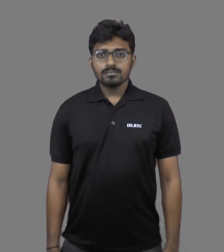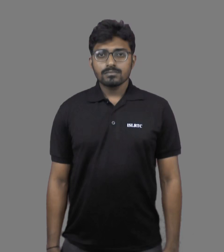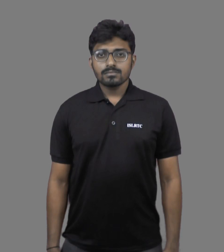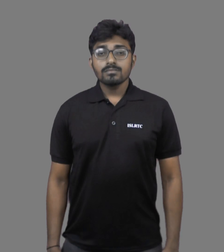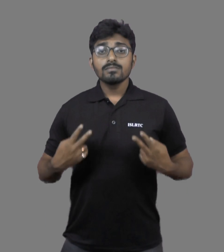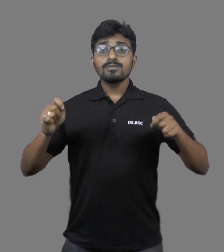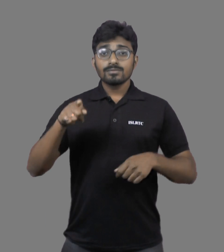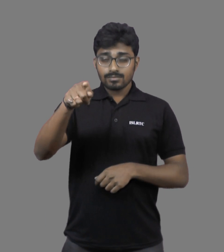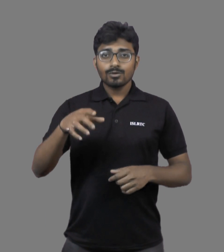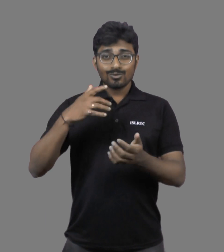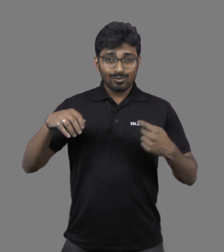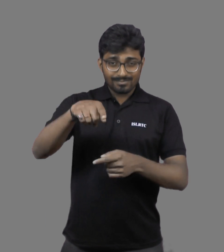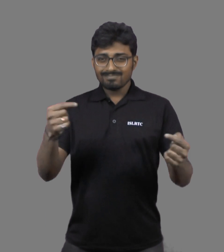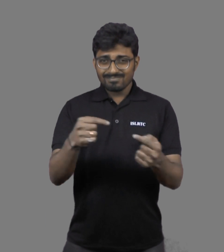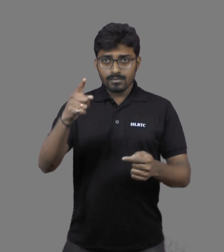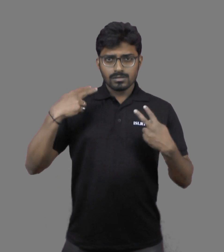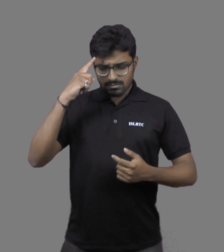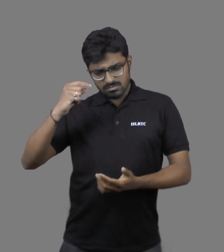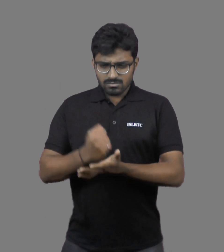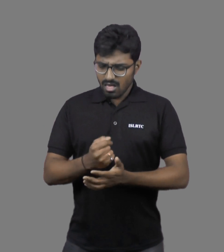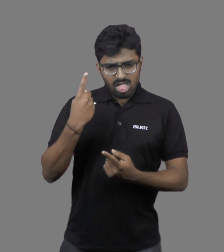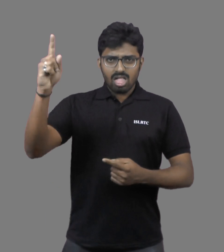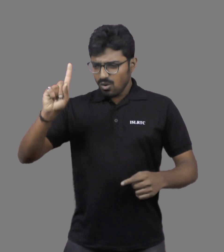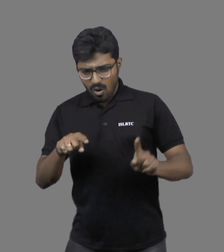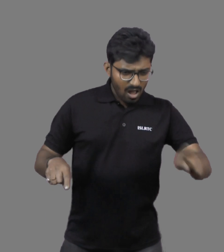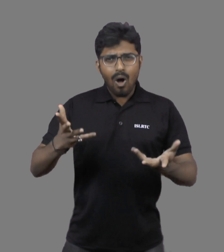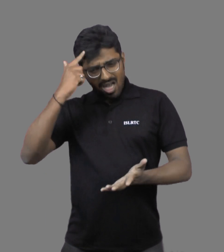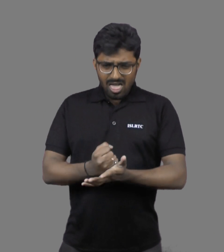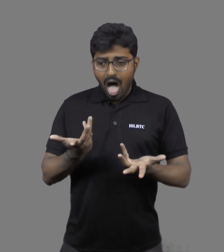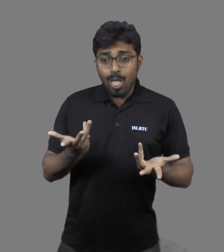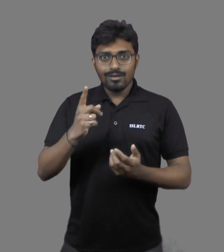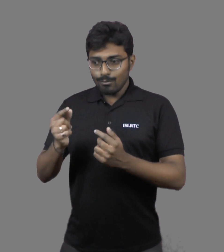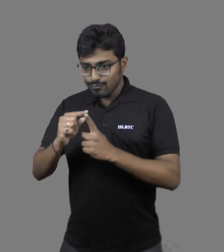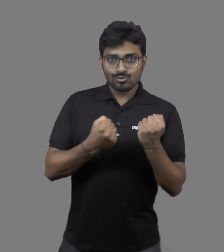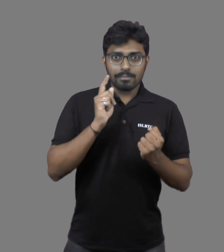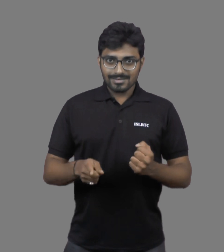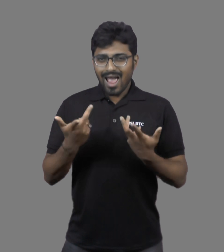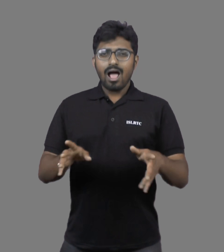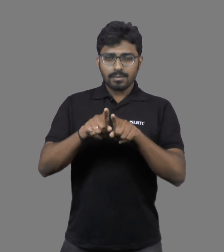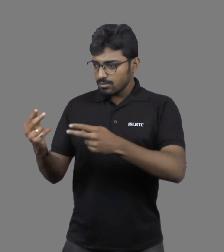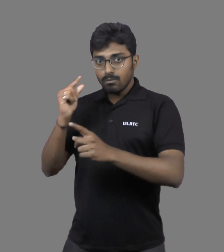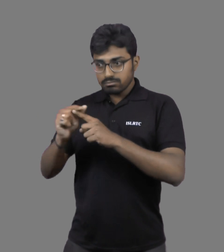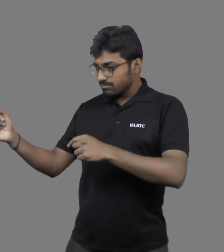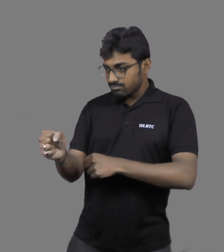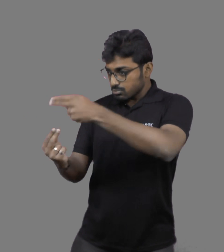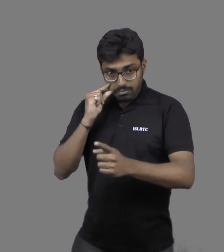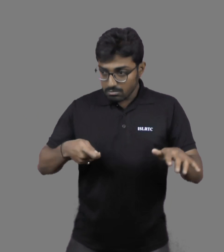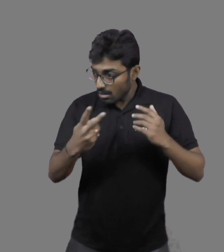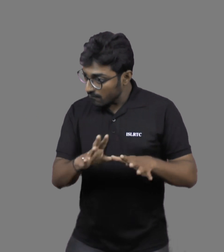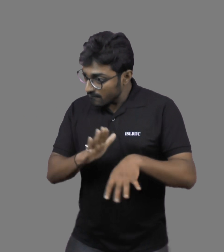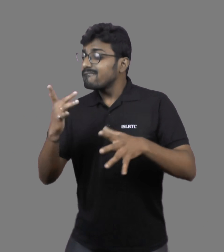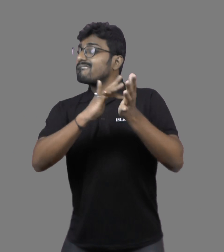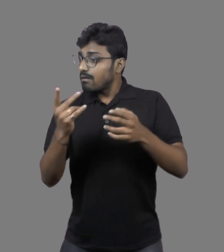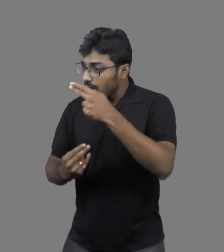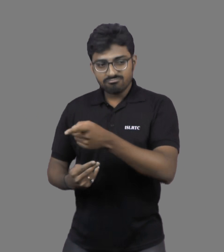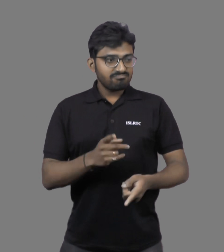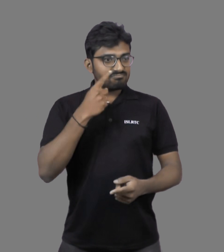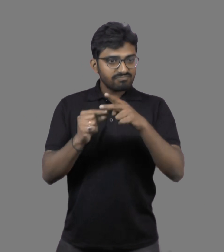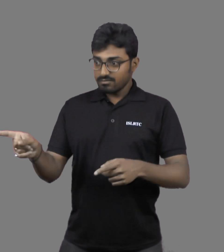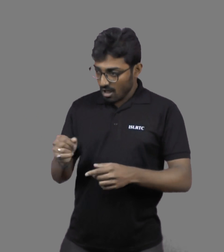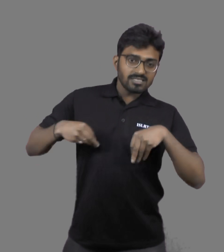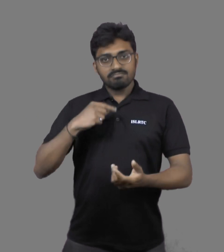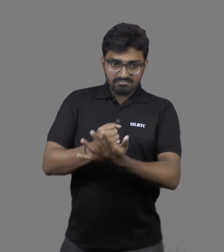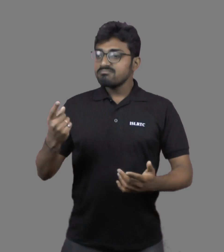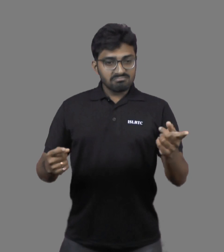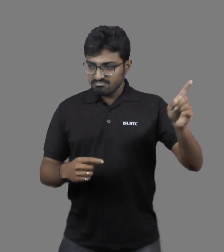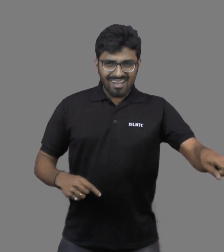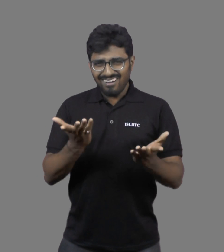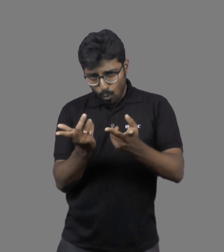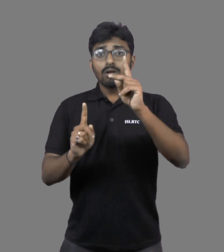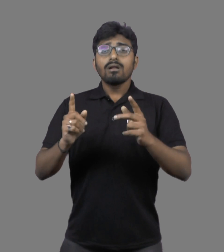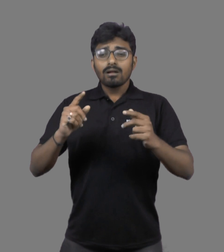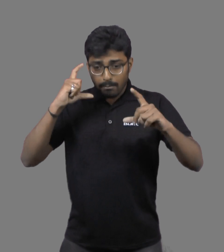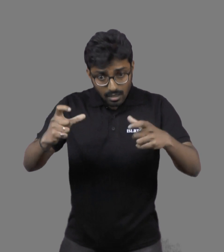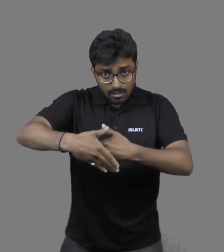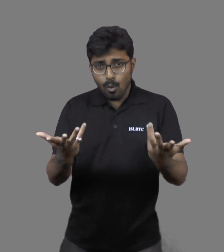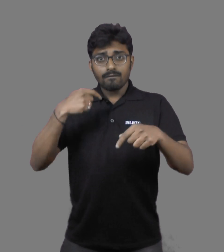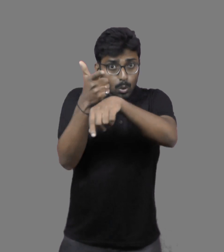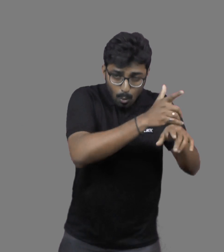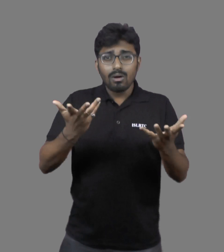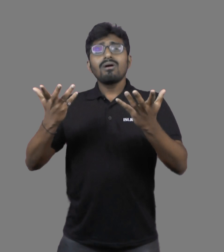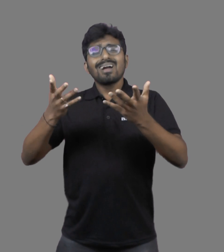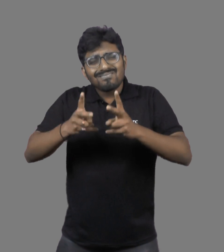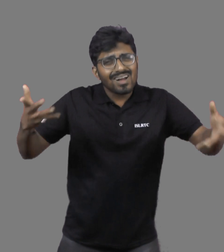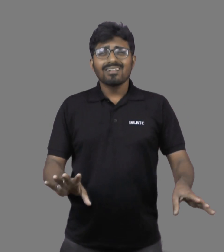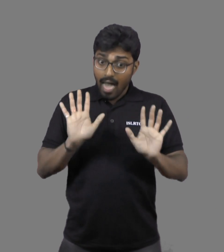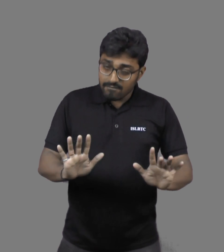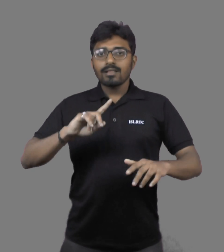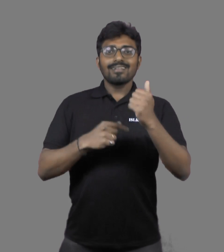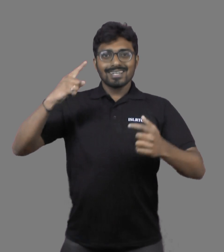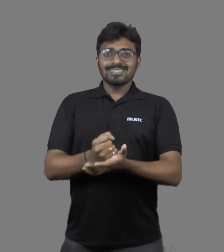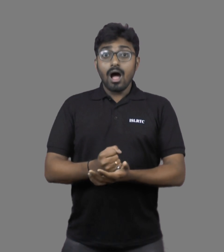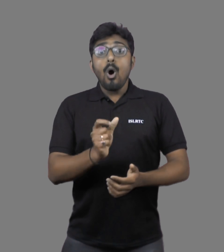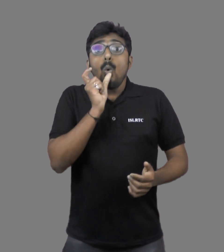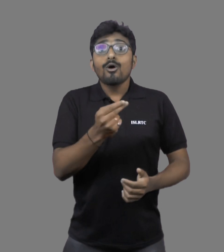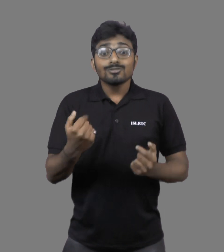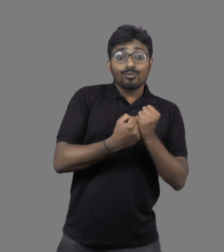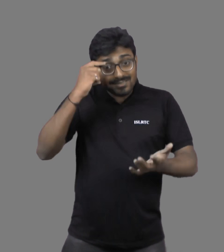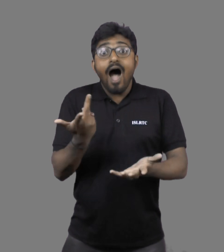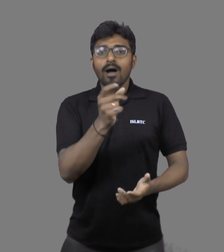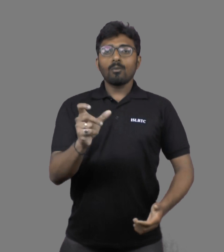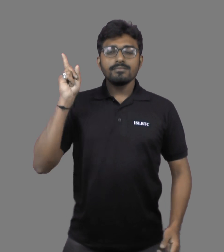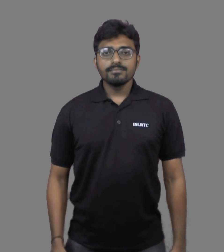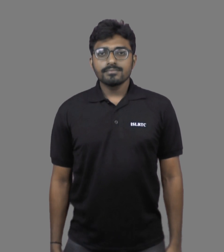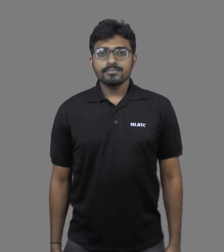Amicus Curiae